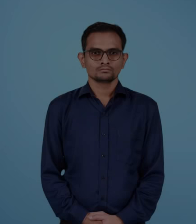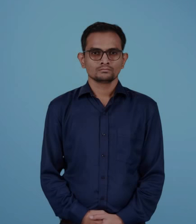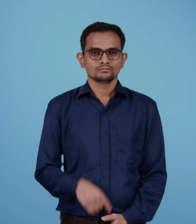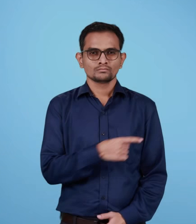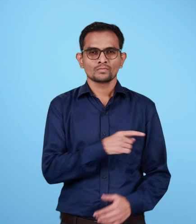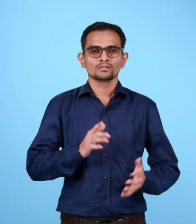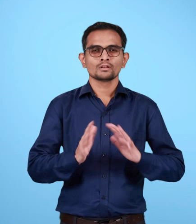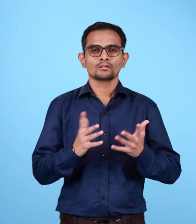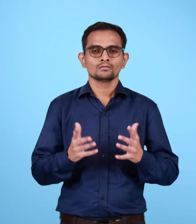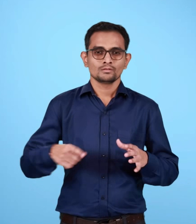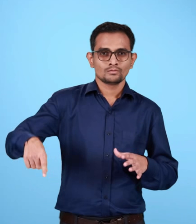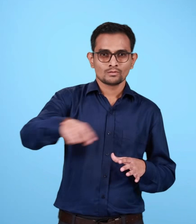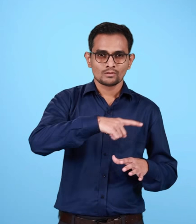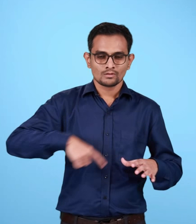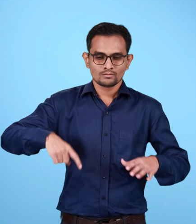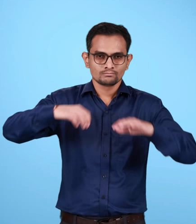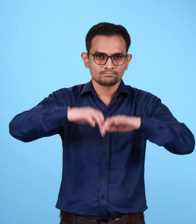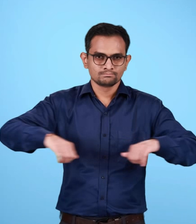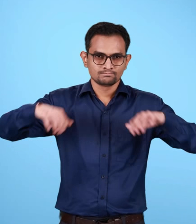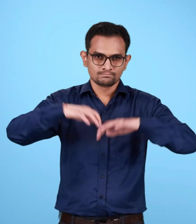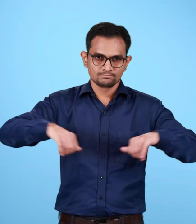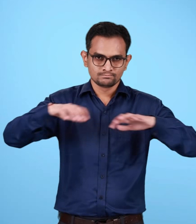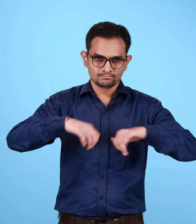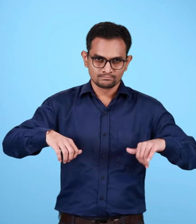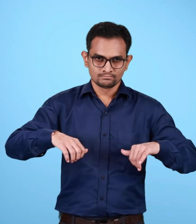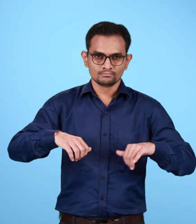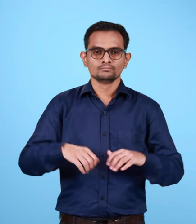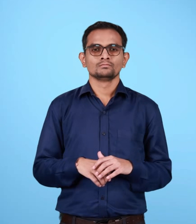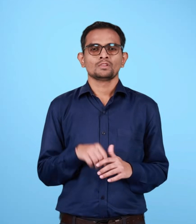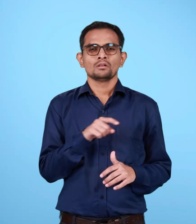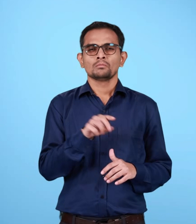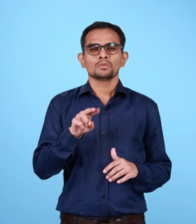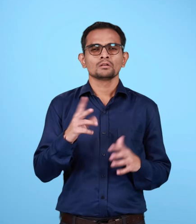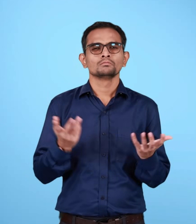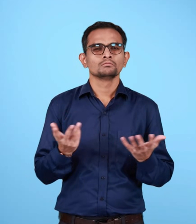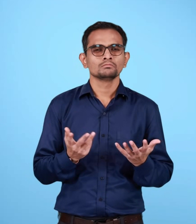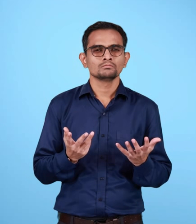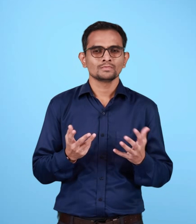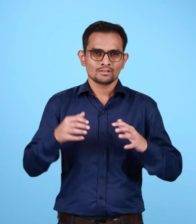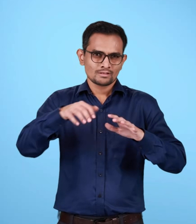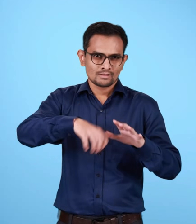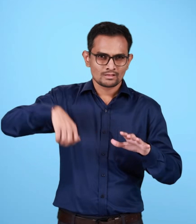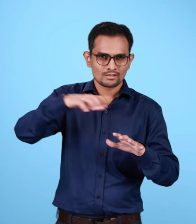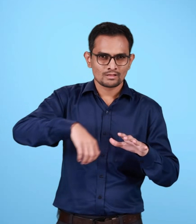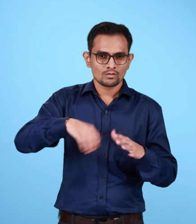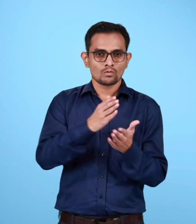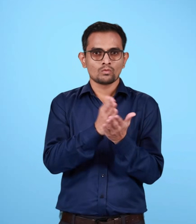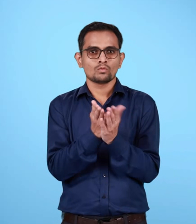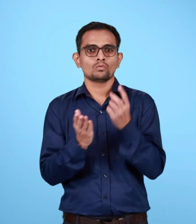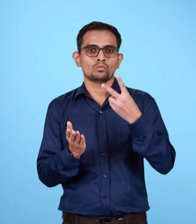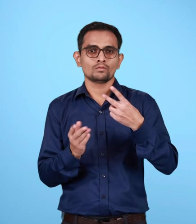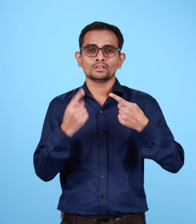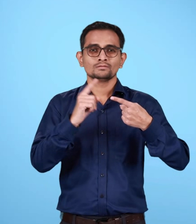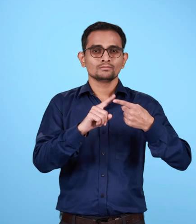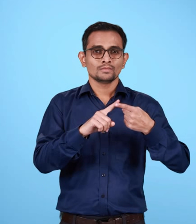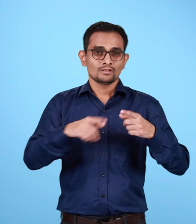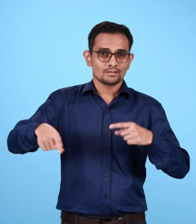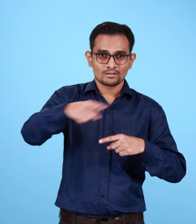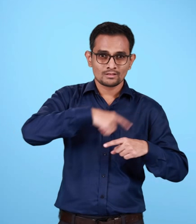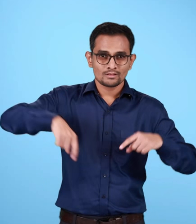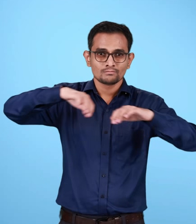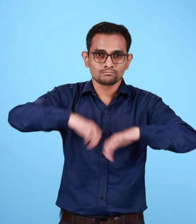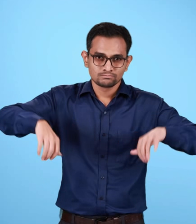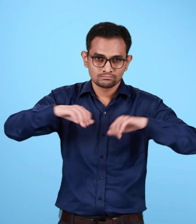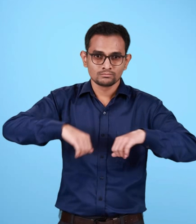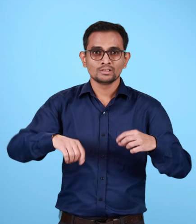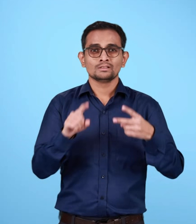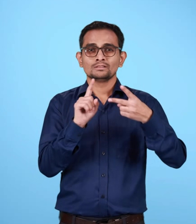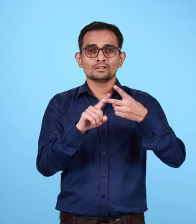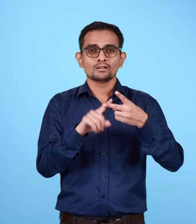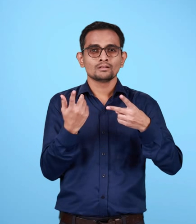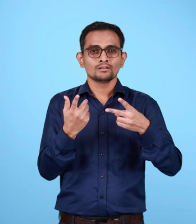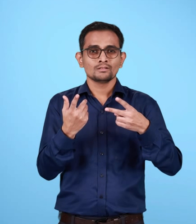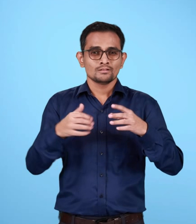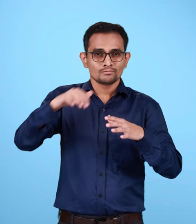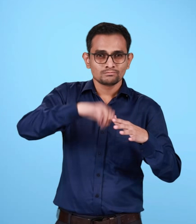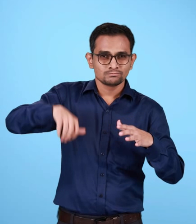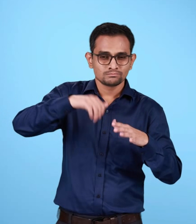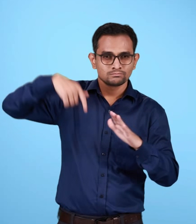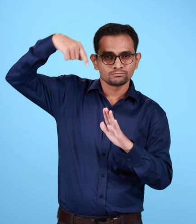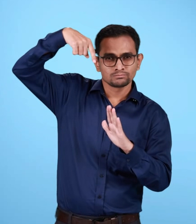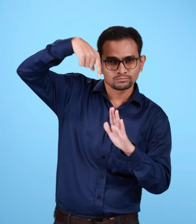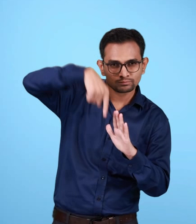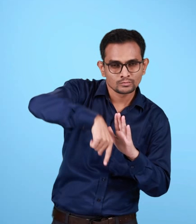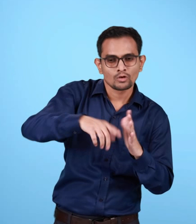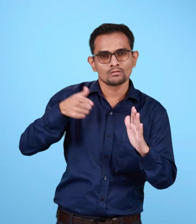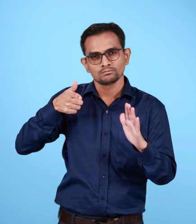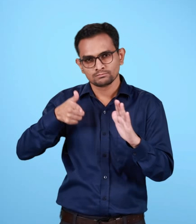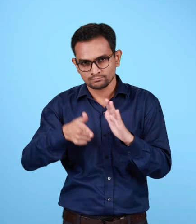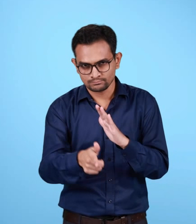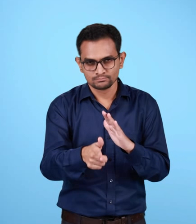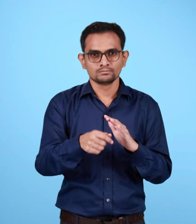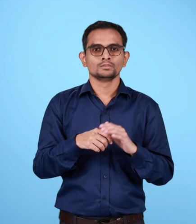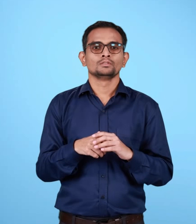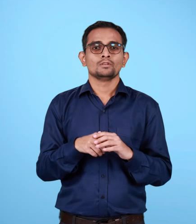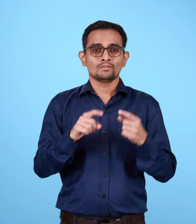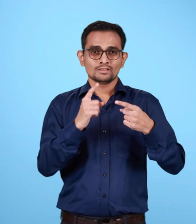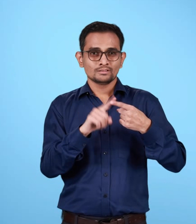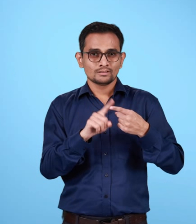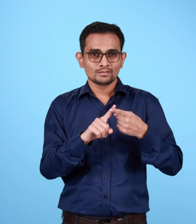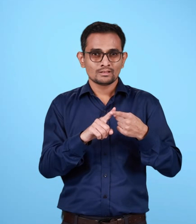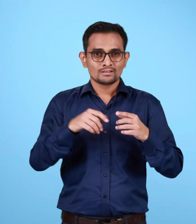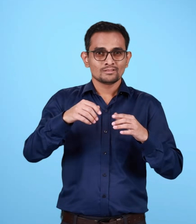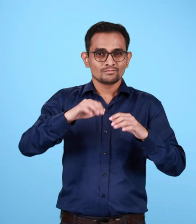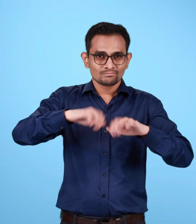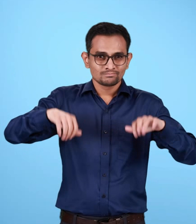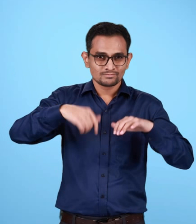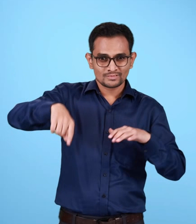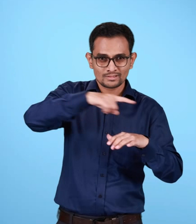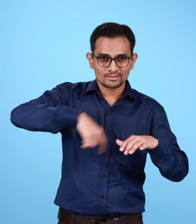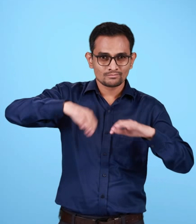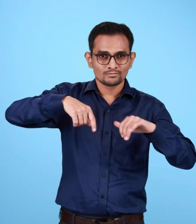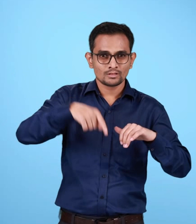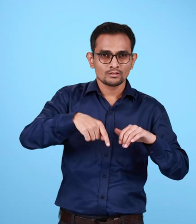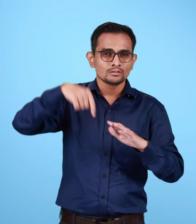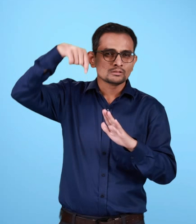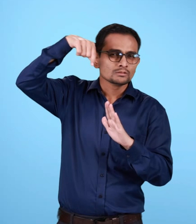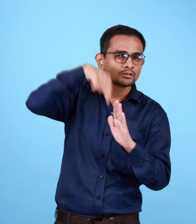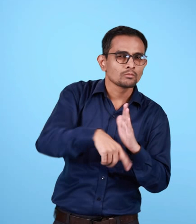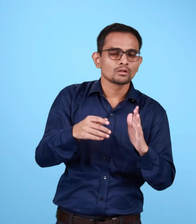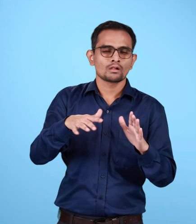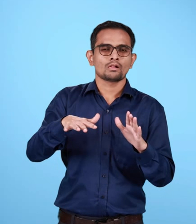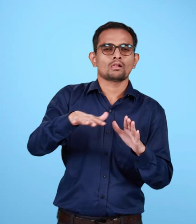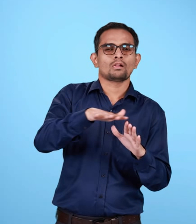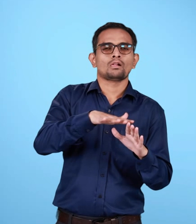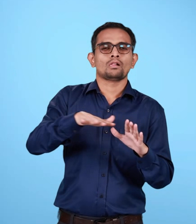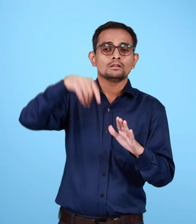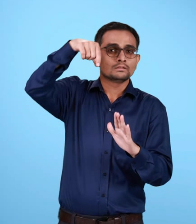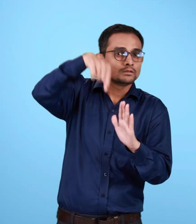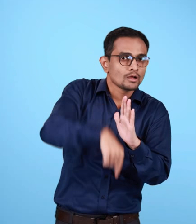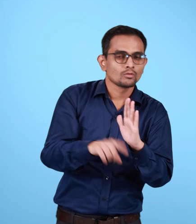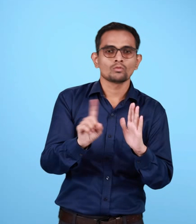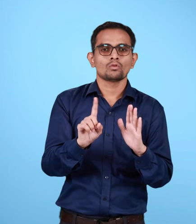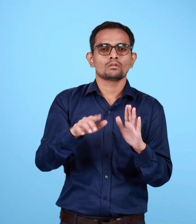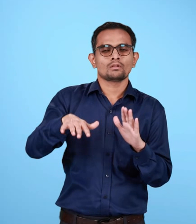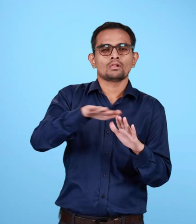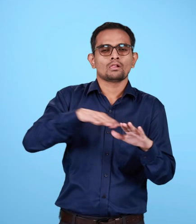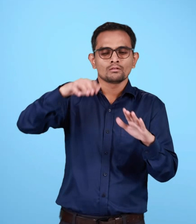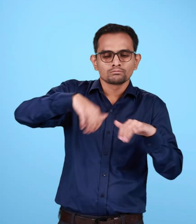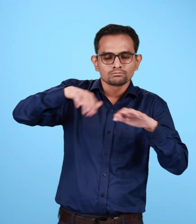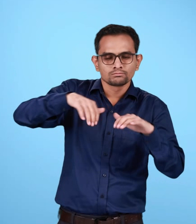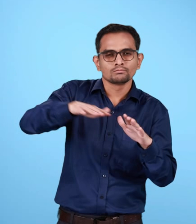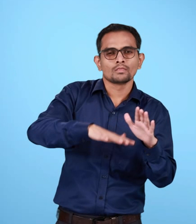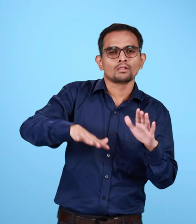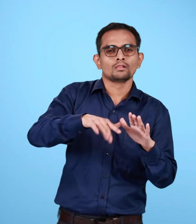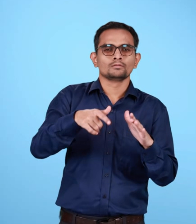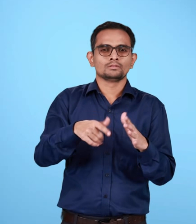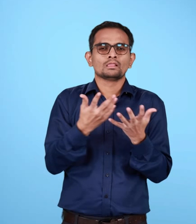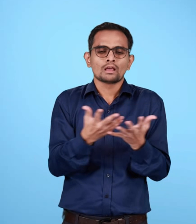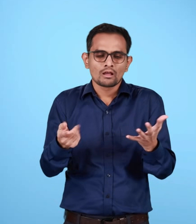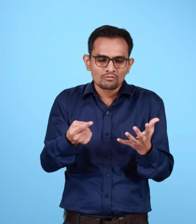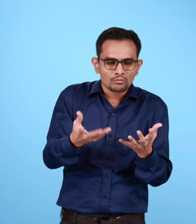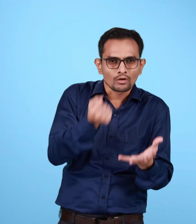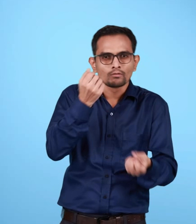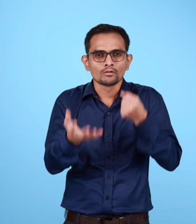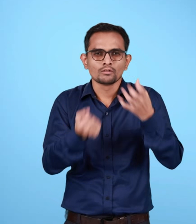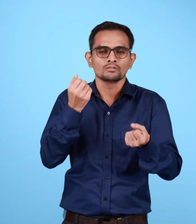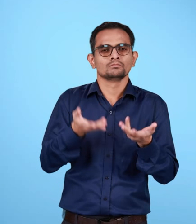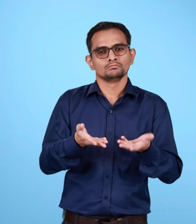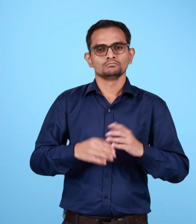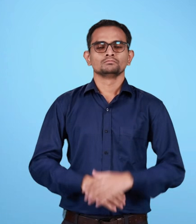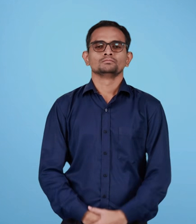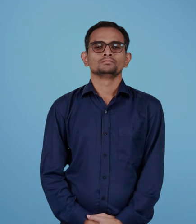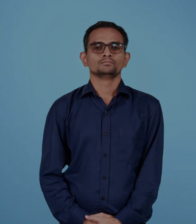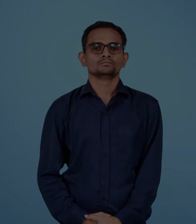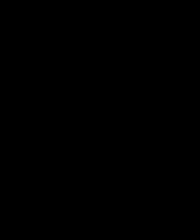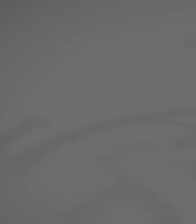Open-Cast Mining This sign refers to open-cast mining. Mining is of two types open-cast mining and shaft mining. Minerals that lie at shallow depths under the earth’s surface are taken out by removing the surface layer; this is known as open-cast mining.